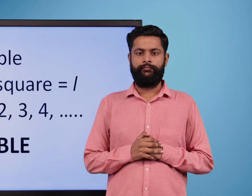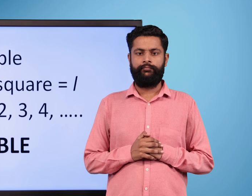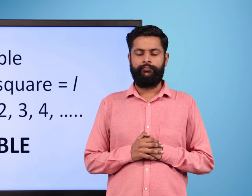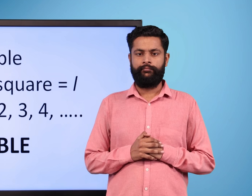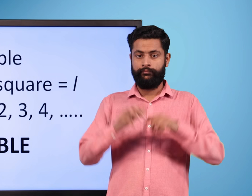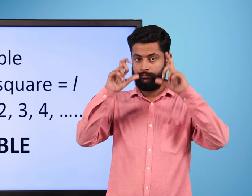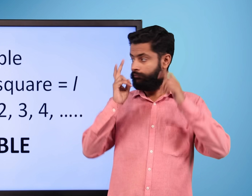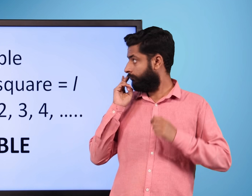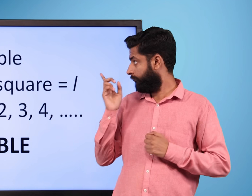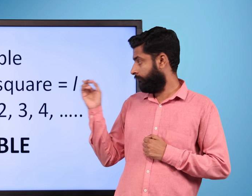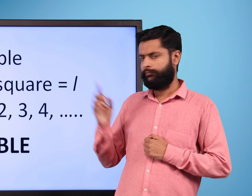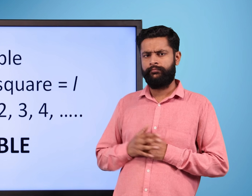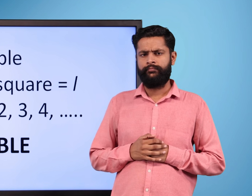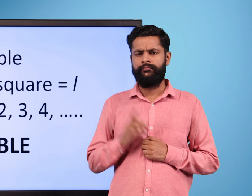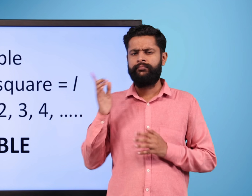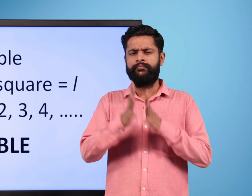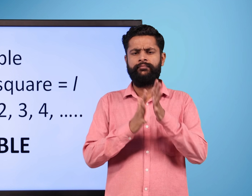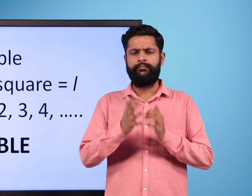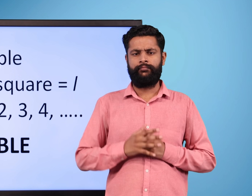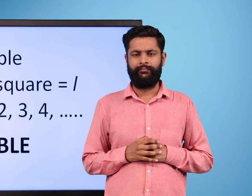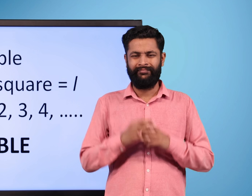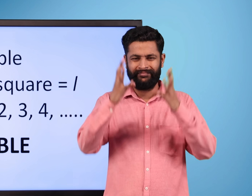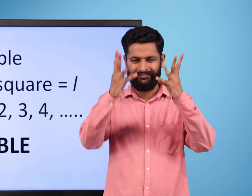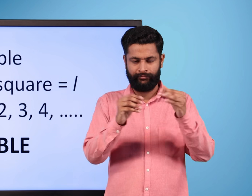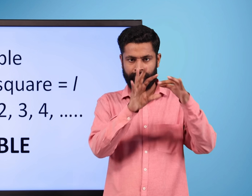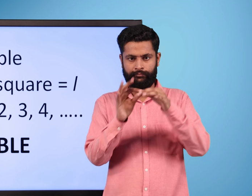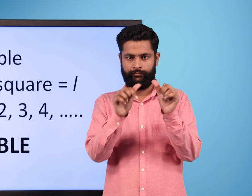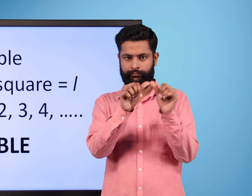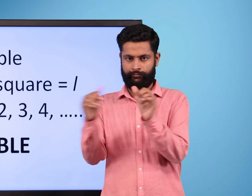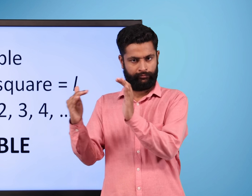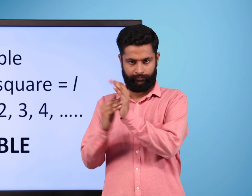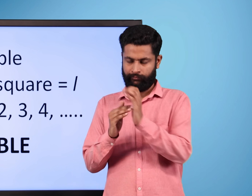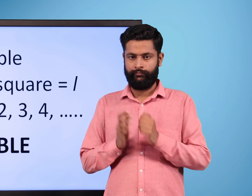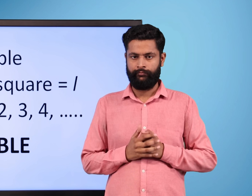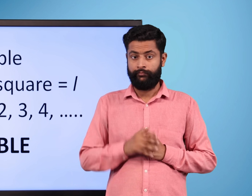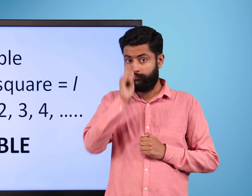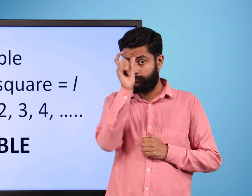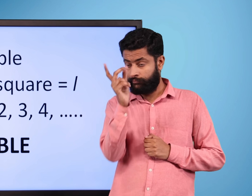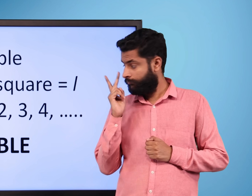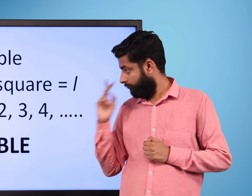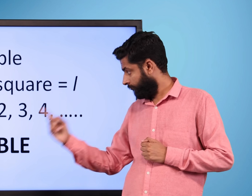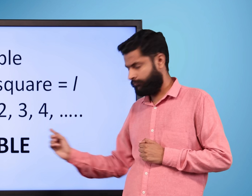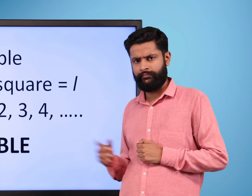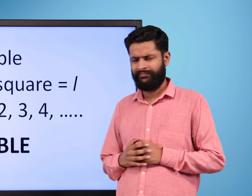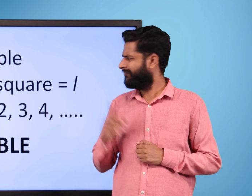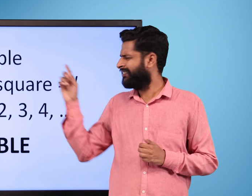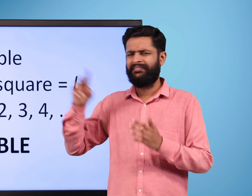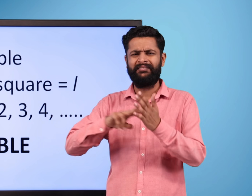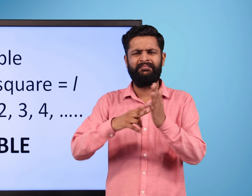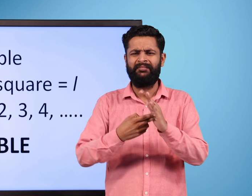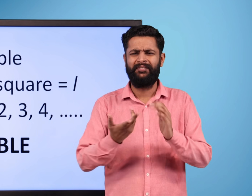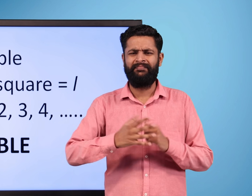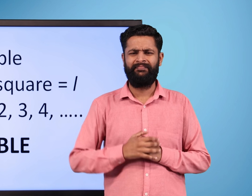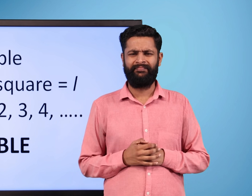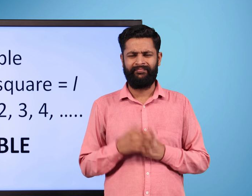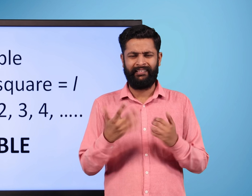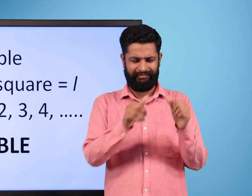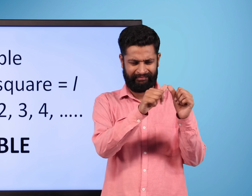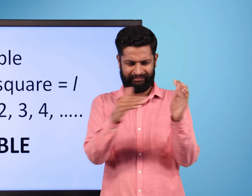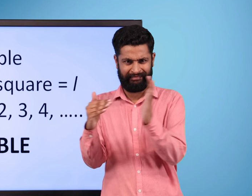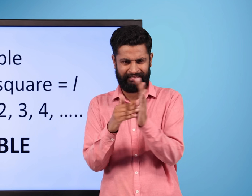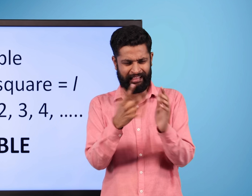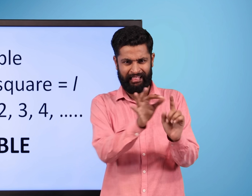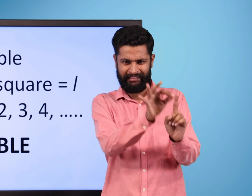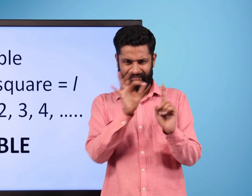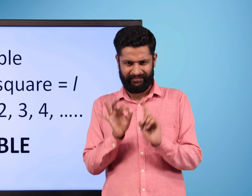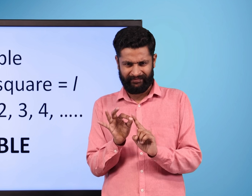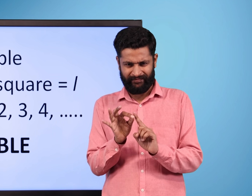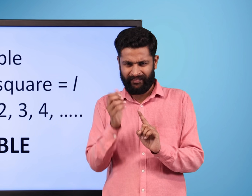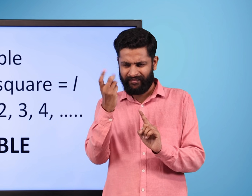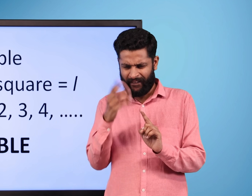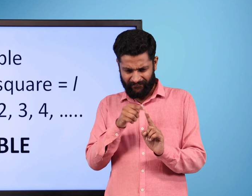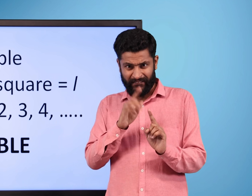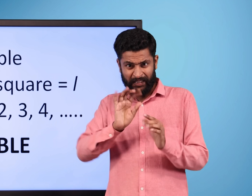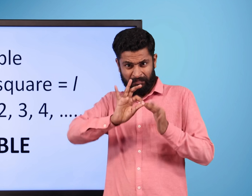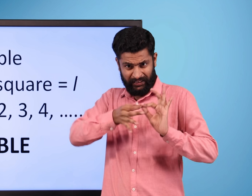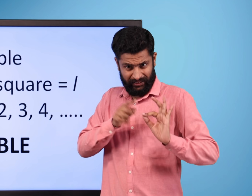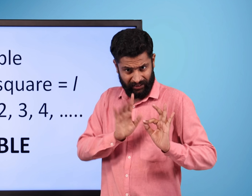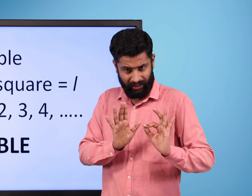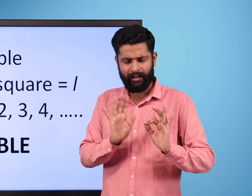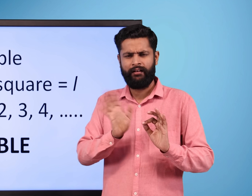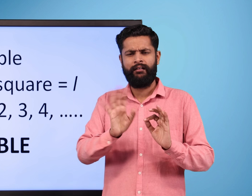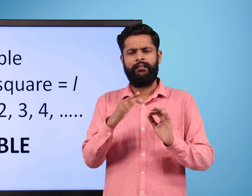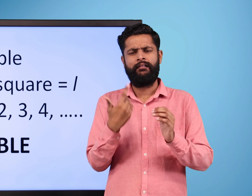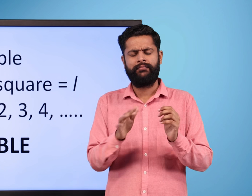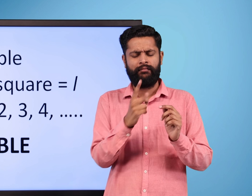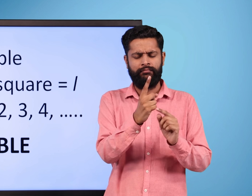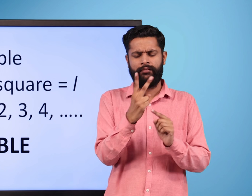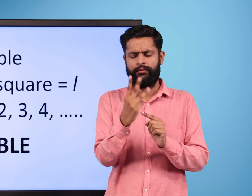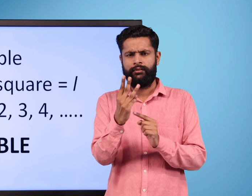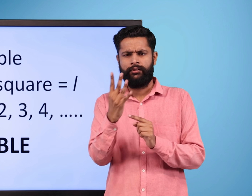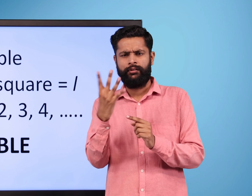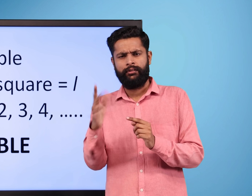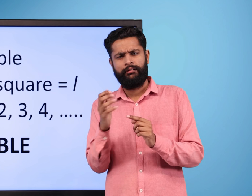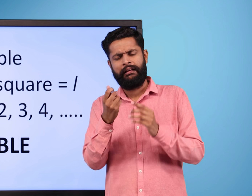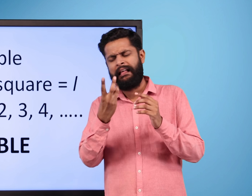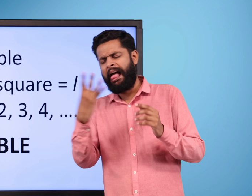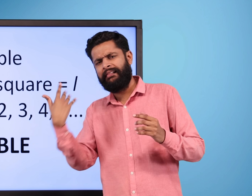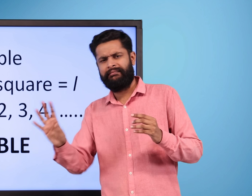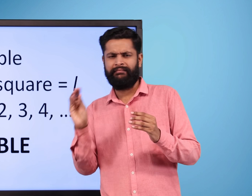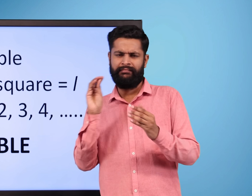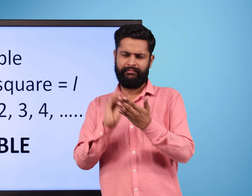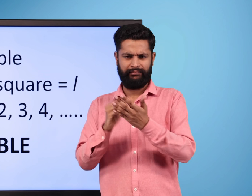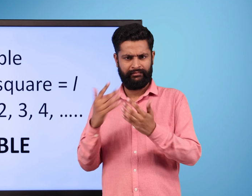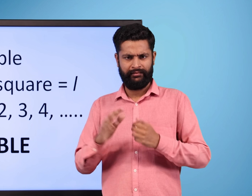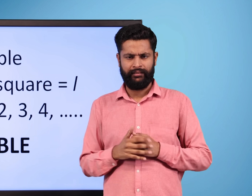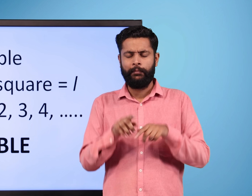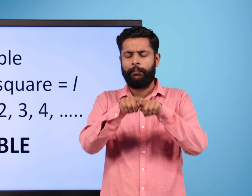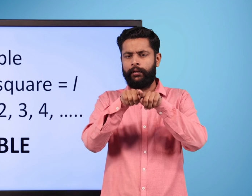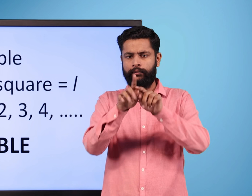Variable This sign means variable. It takes on different values,